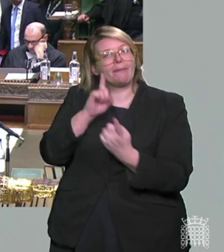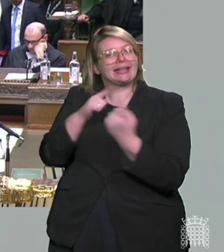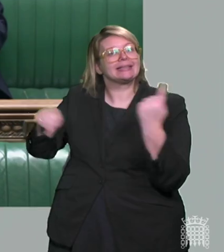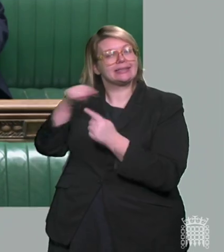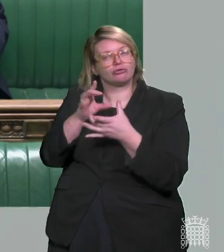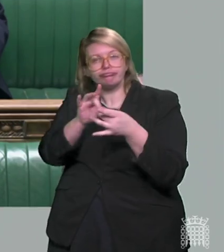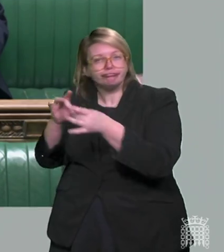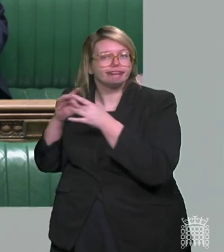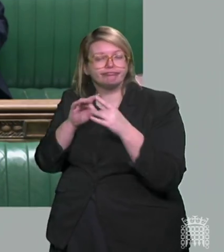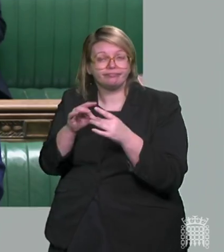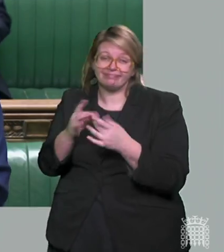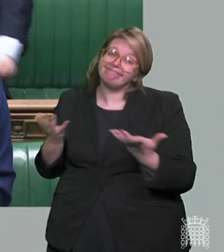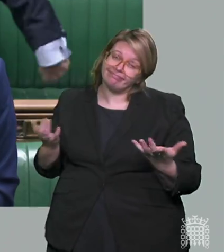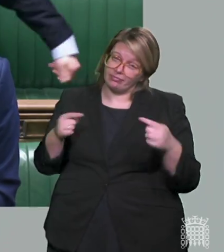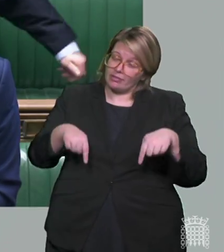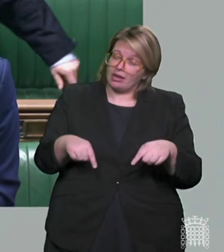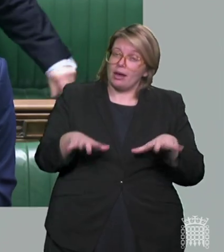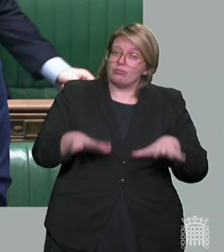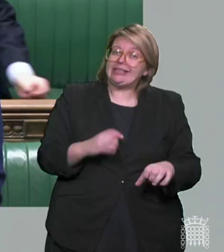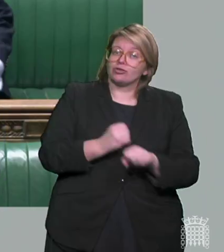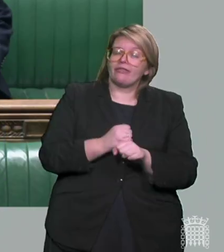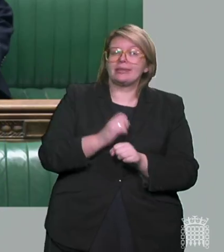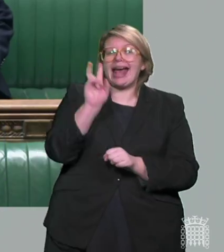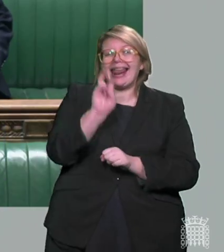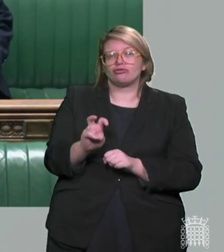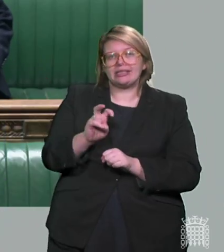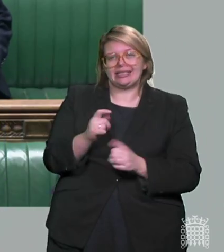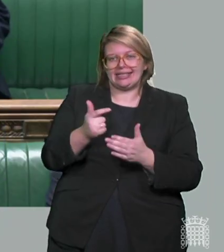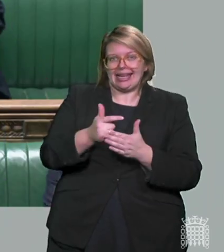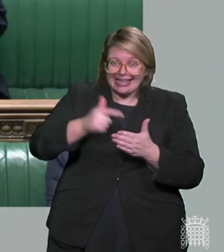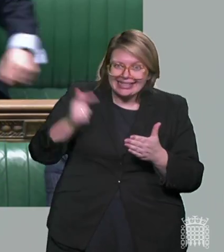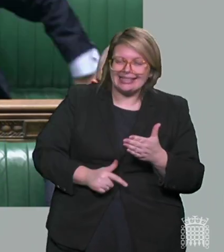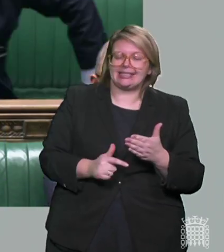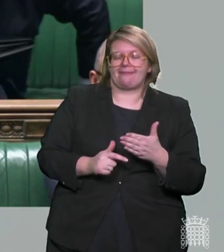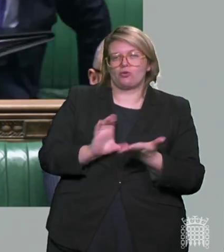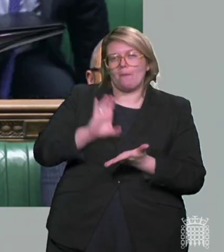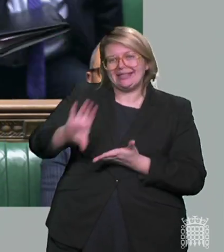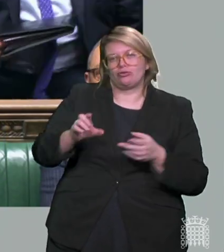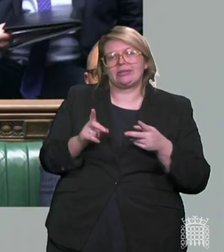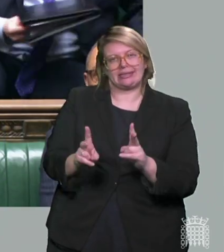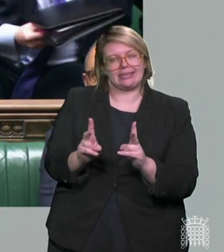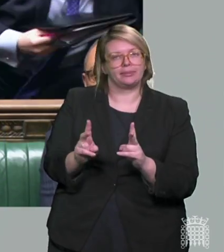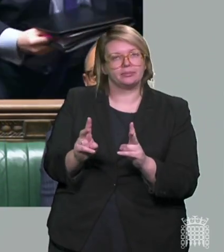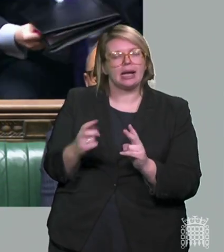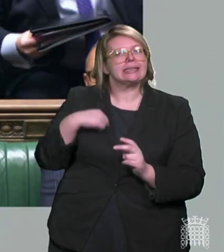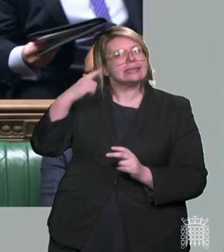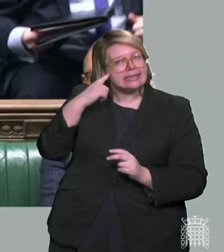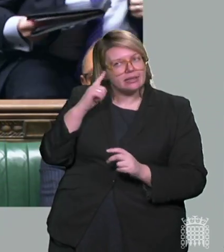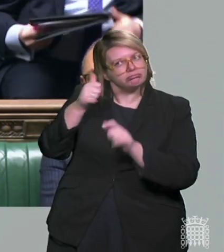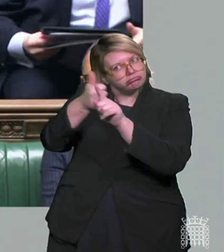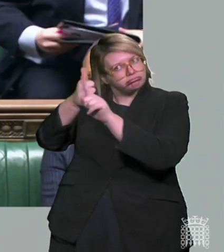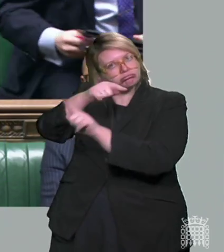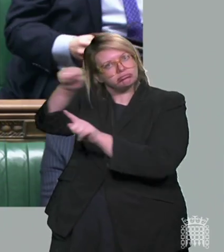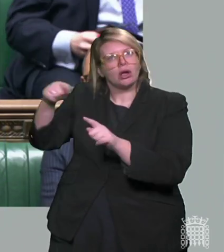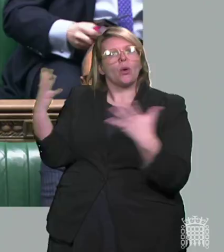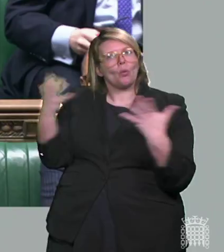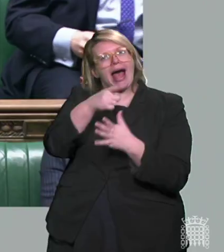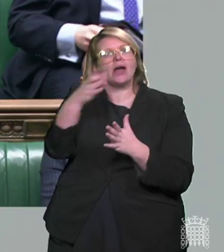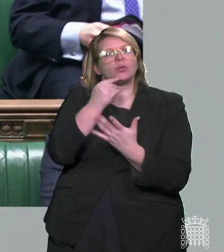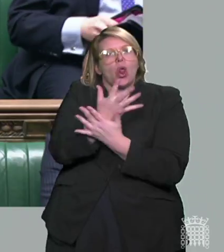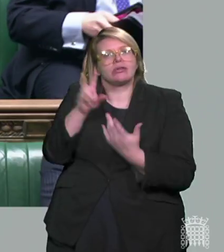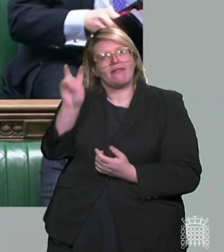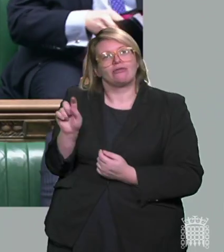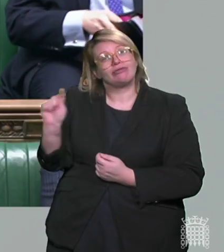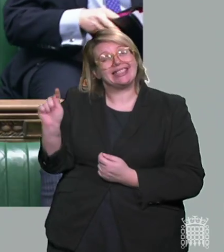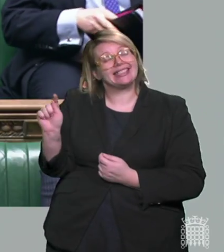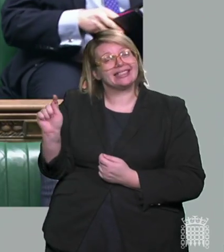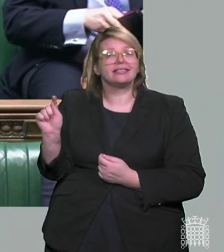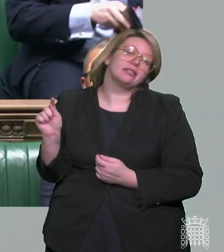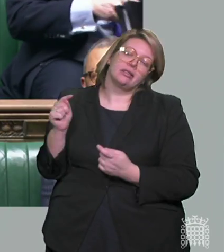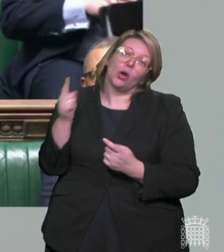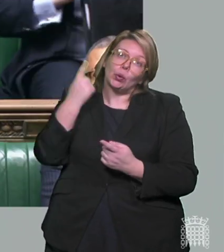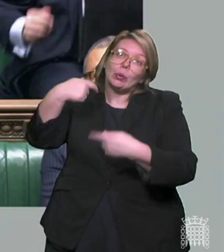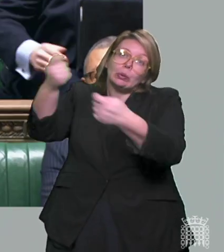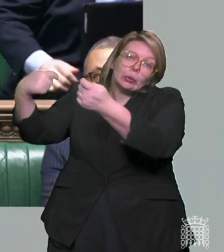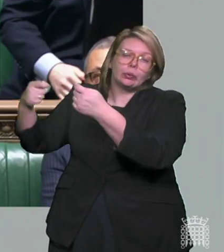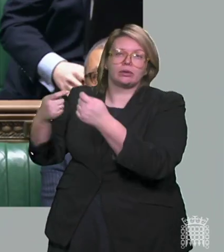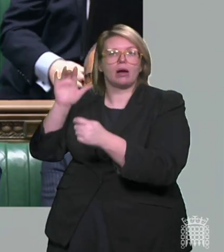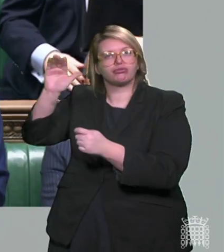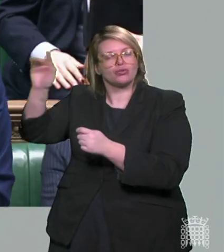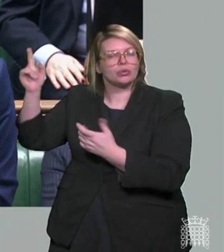The UK Government’s energy intensive industries compensation scheme supports industries exposed to significant risk of carbon leakage and is targeted at the most electricity-intensive sectors that are competing in international markets.